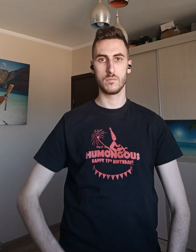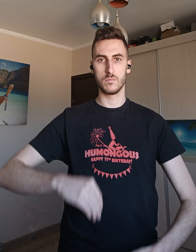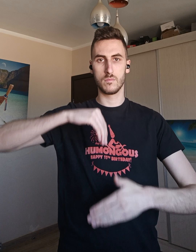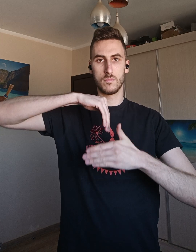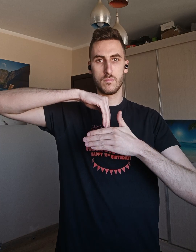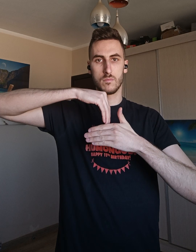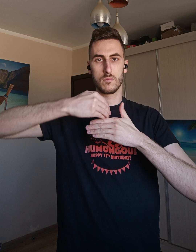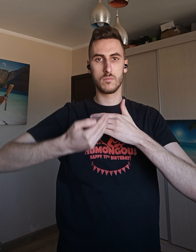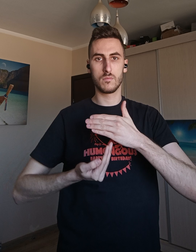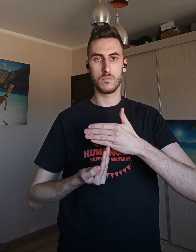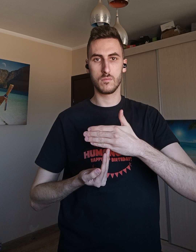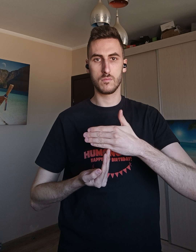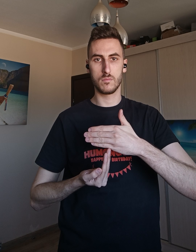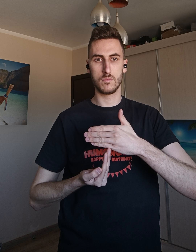לחם